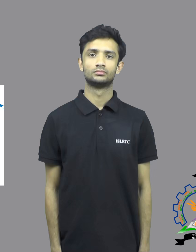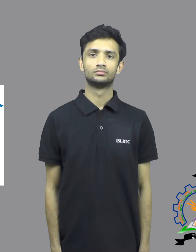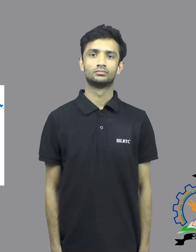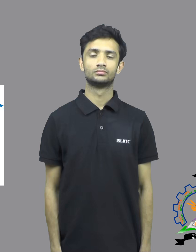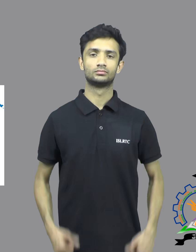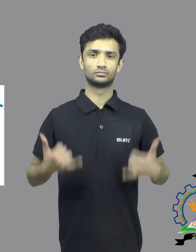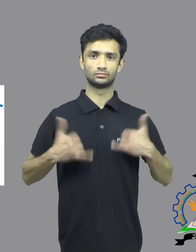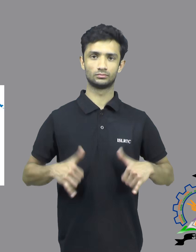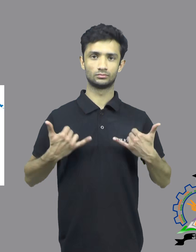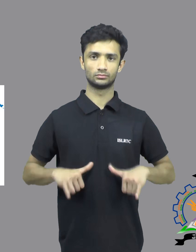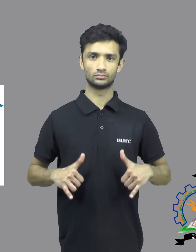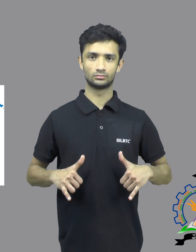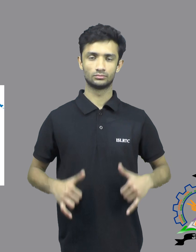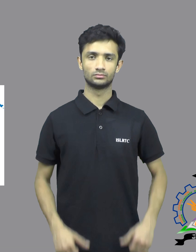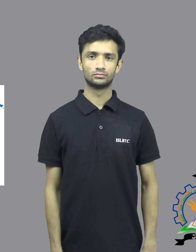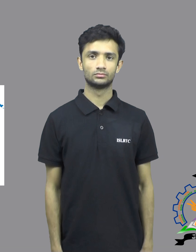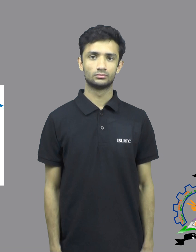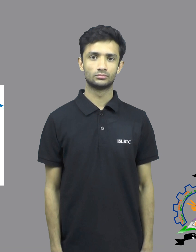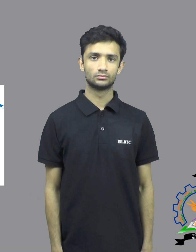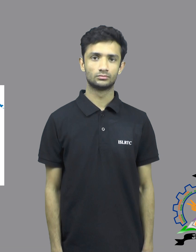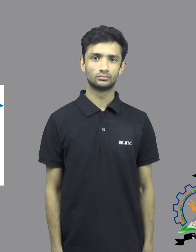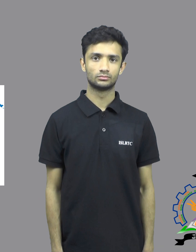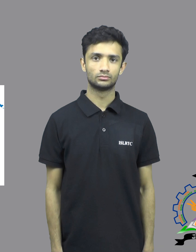Algeria